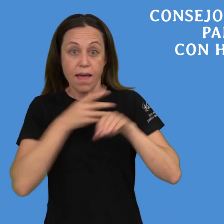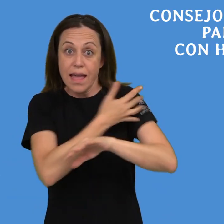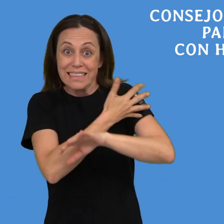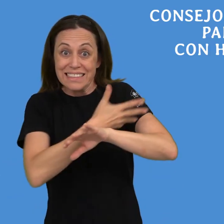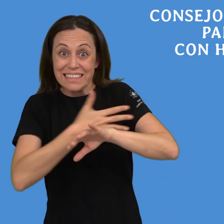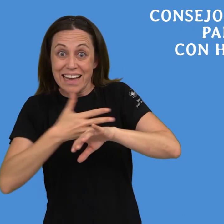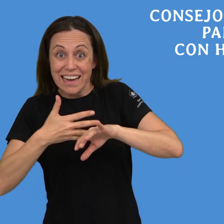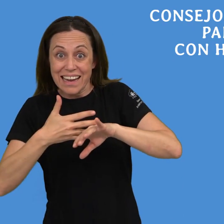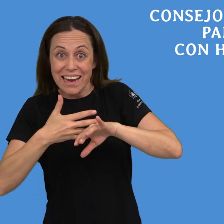sangre